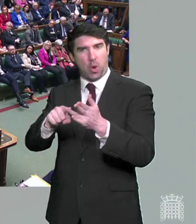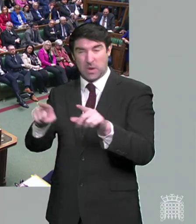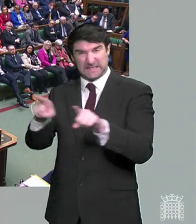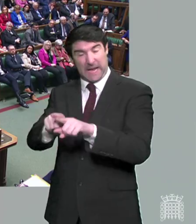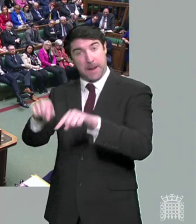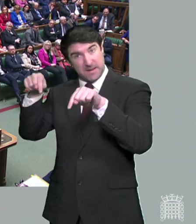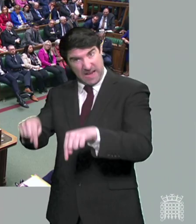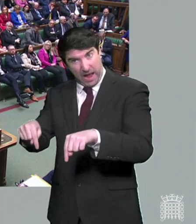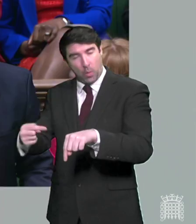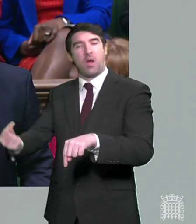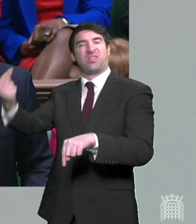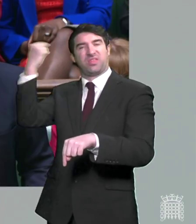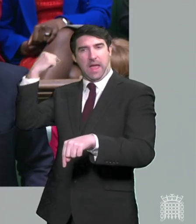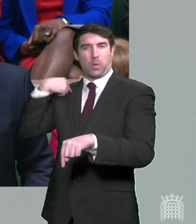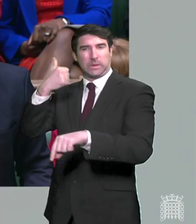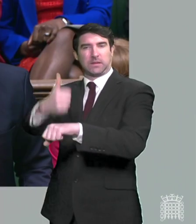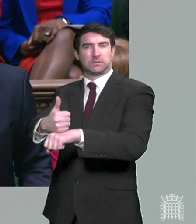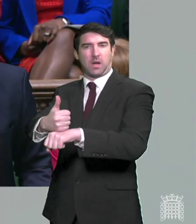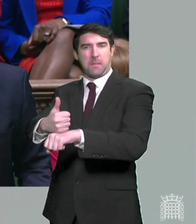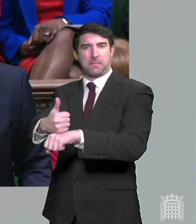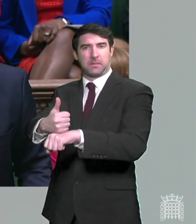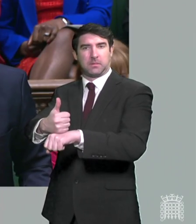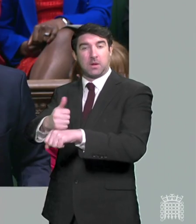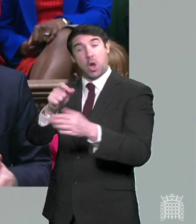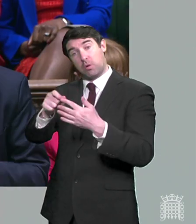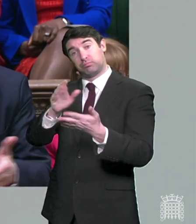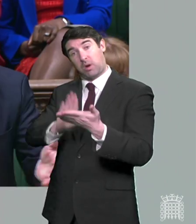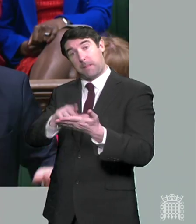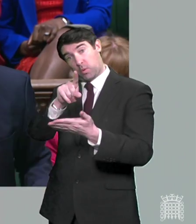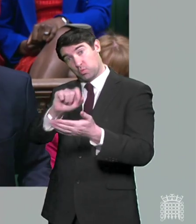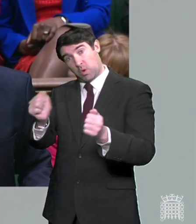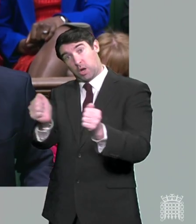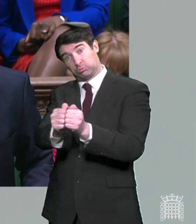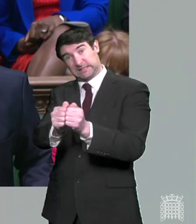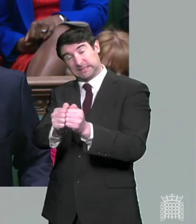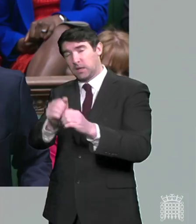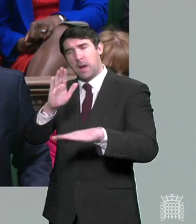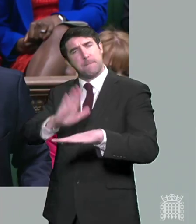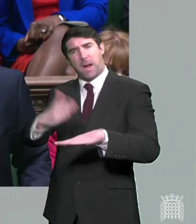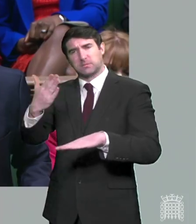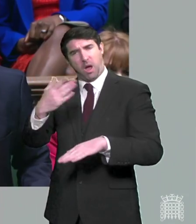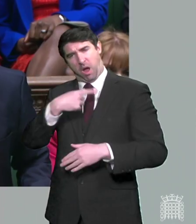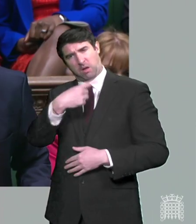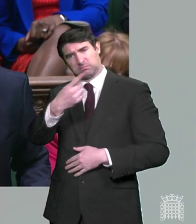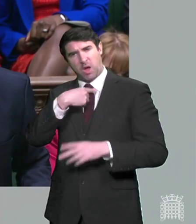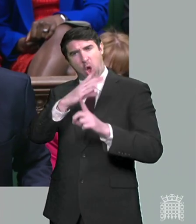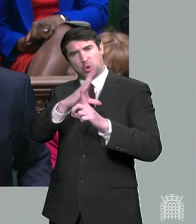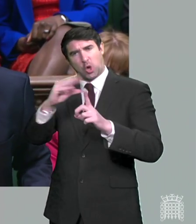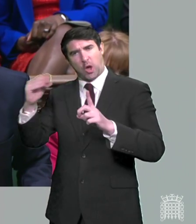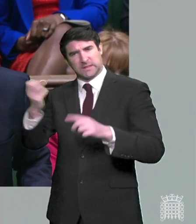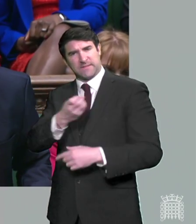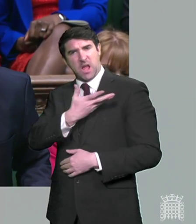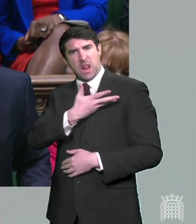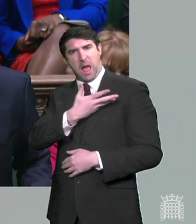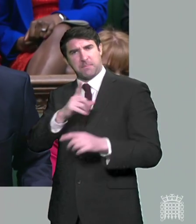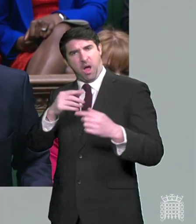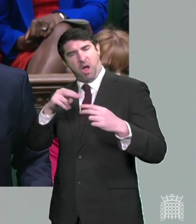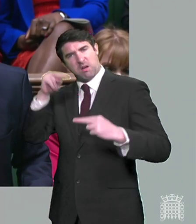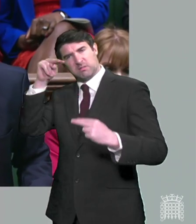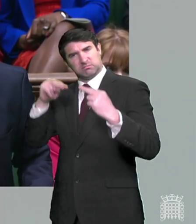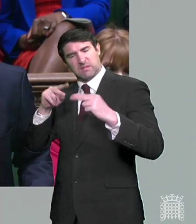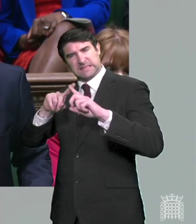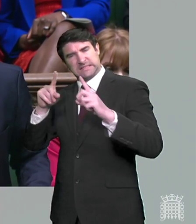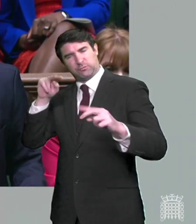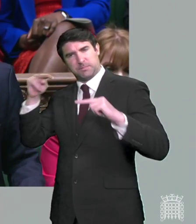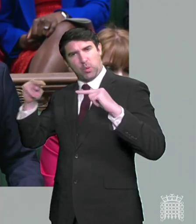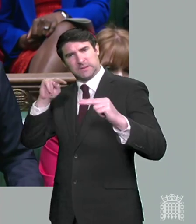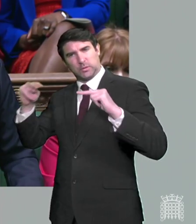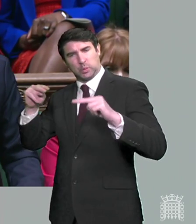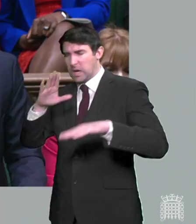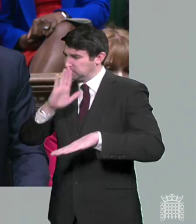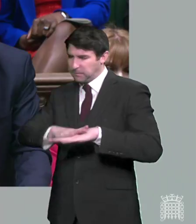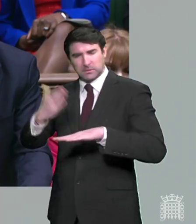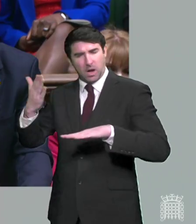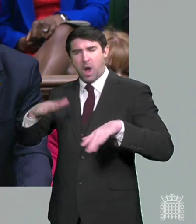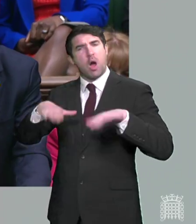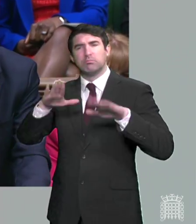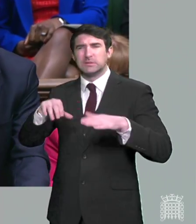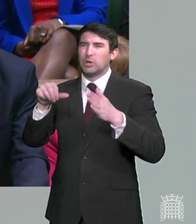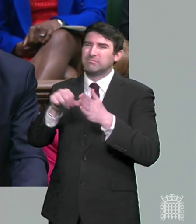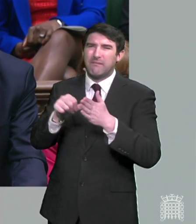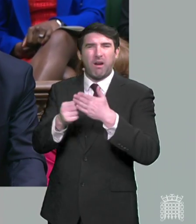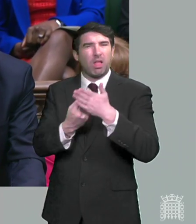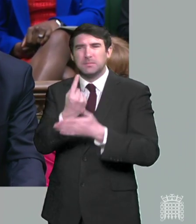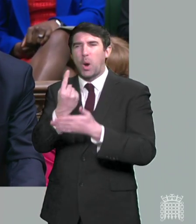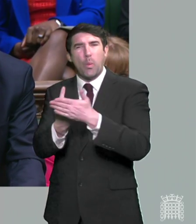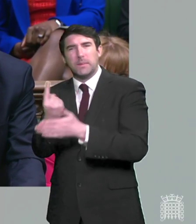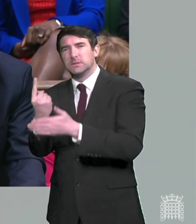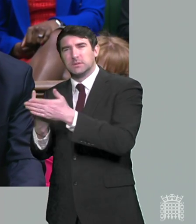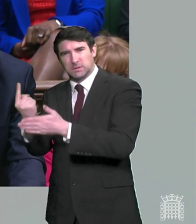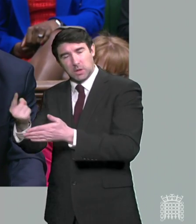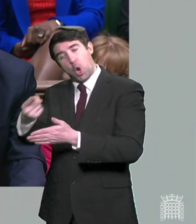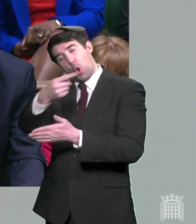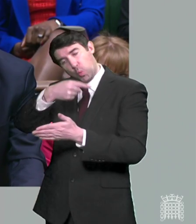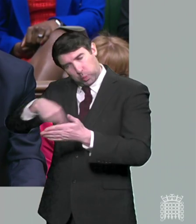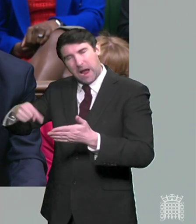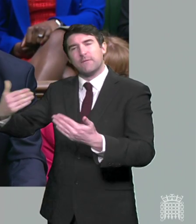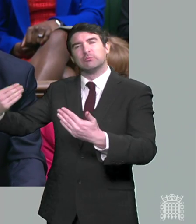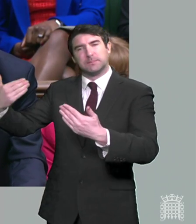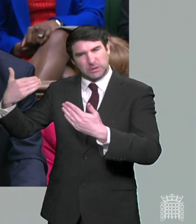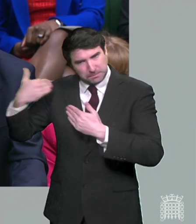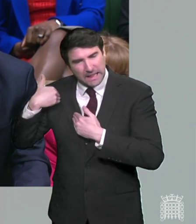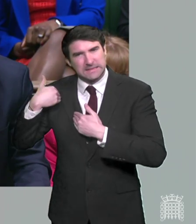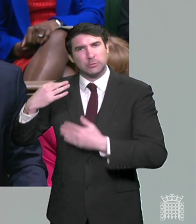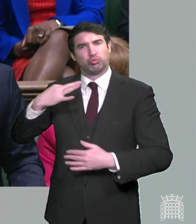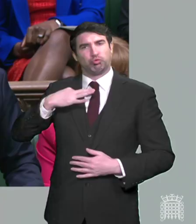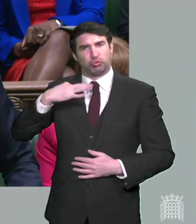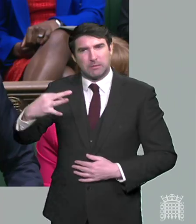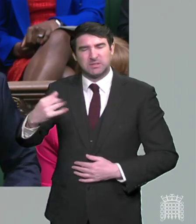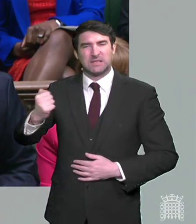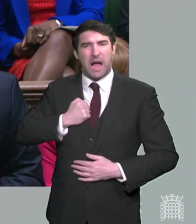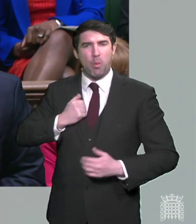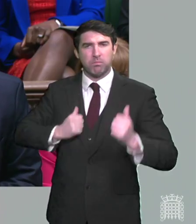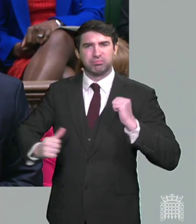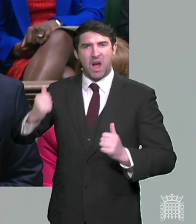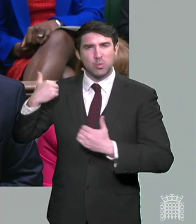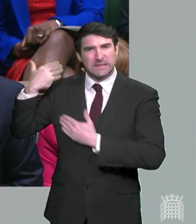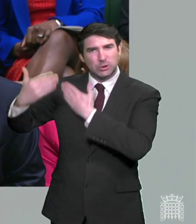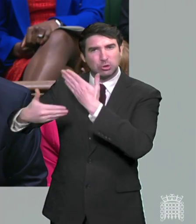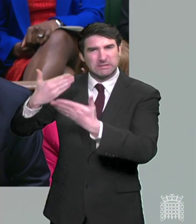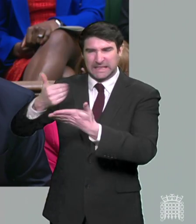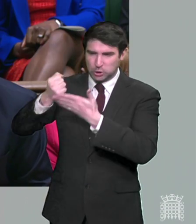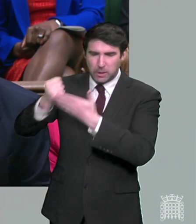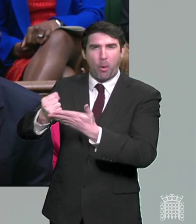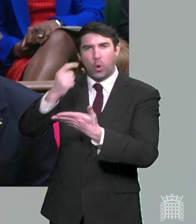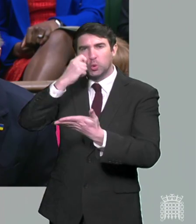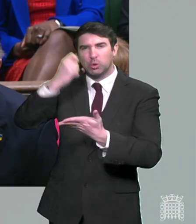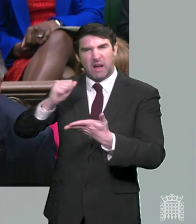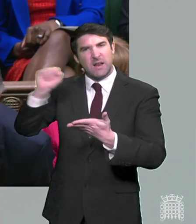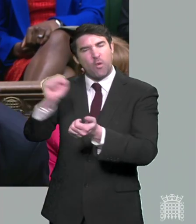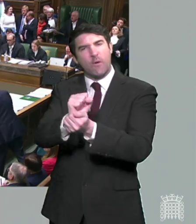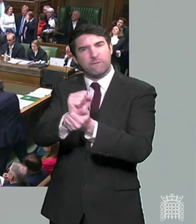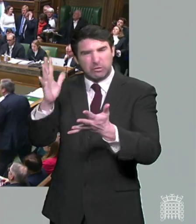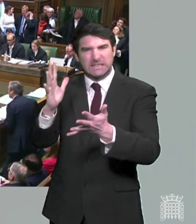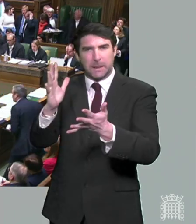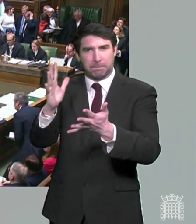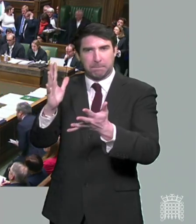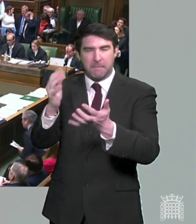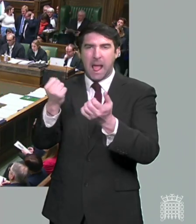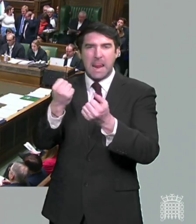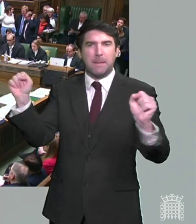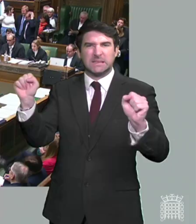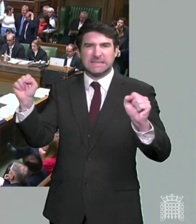Does the Prime Minister agree that whatever differences we may have and no matter what difficulties we face as a country, we in this House have a duty to stand on the shoulders of the giants who came before us and support Ukraine’s fight for freedom, liberty and victory?